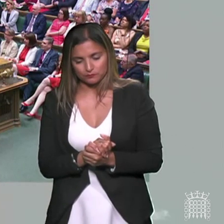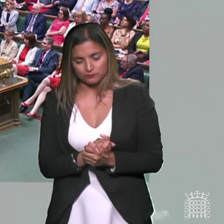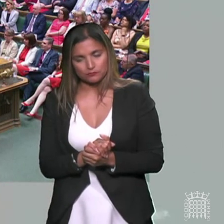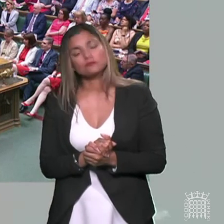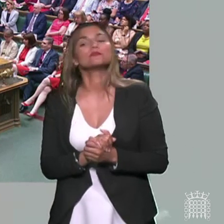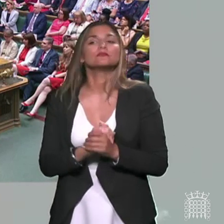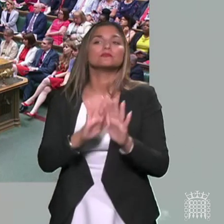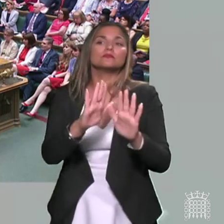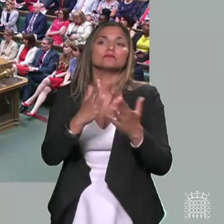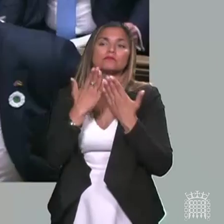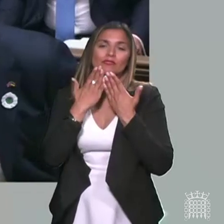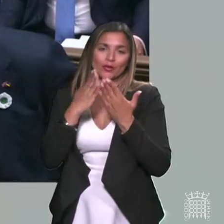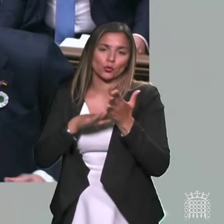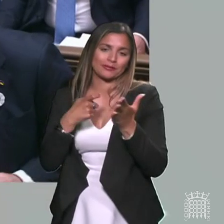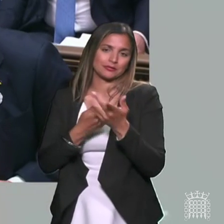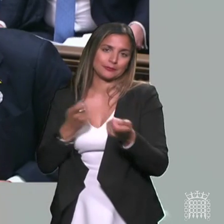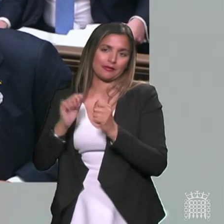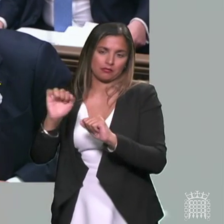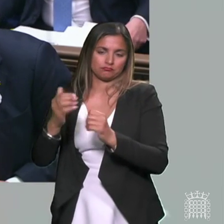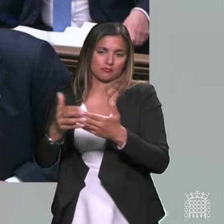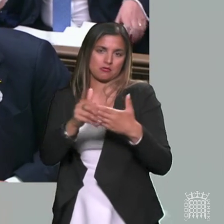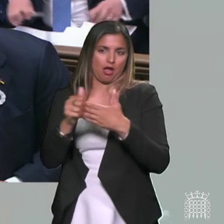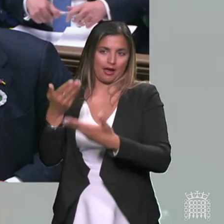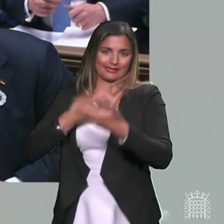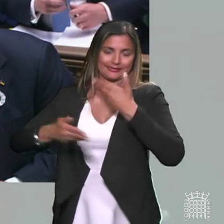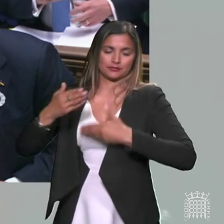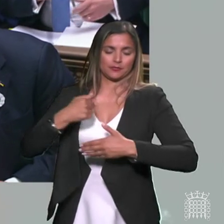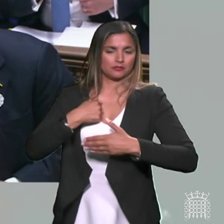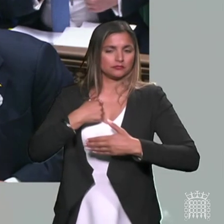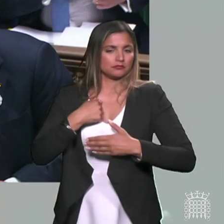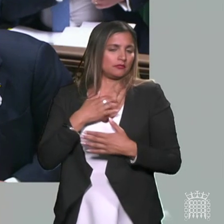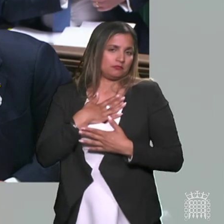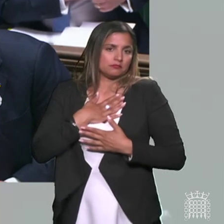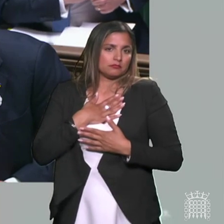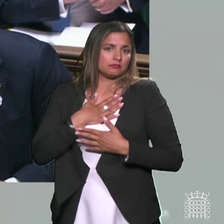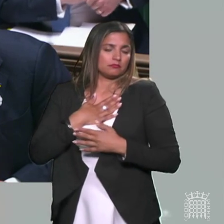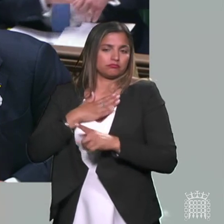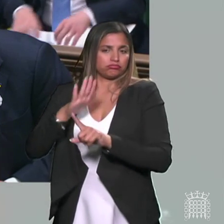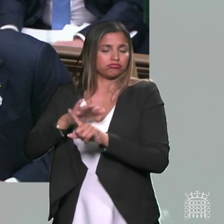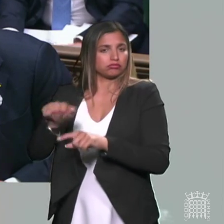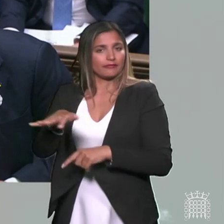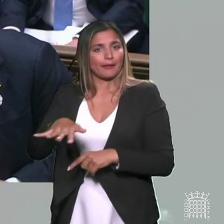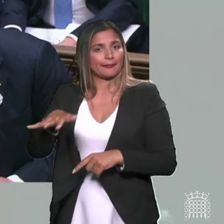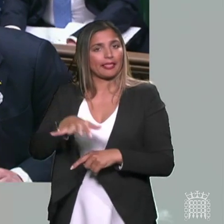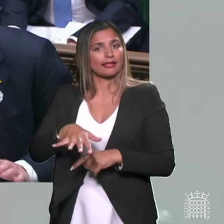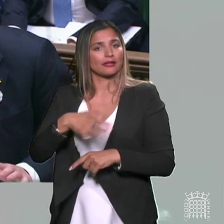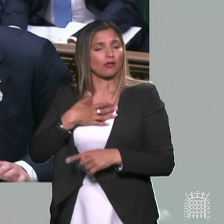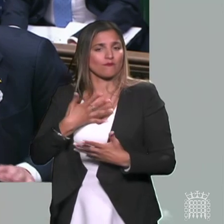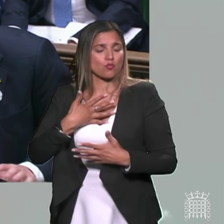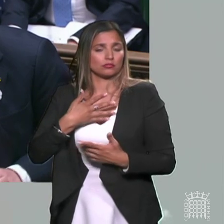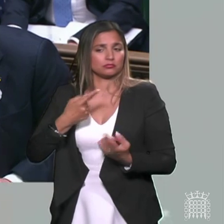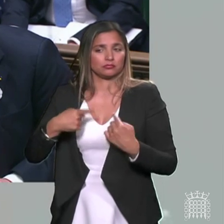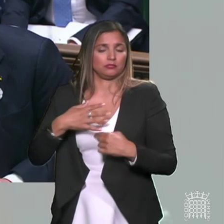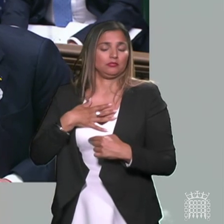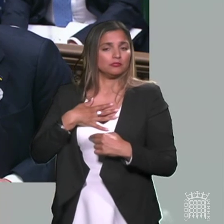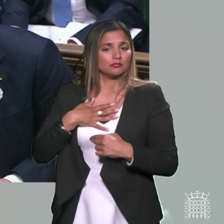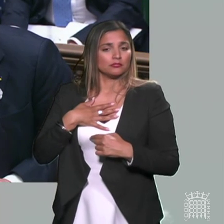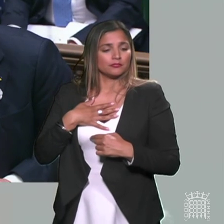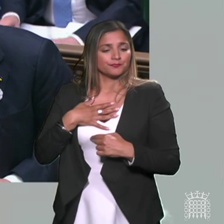I thank you for your guidance, Mr Speaker. I think we can safely say how much we sympathise with the victim and her family.